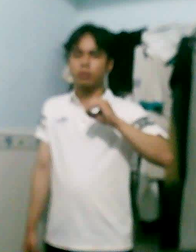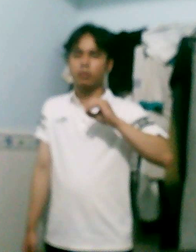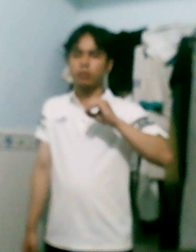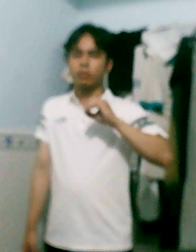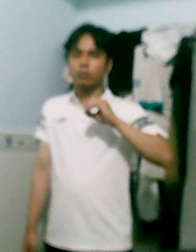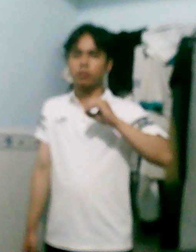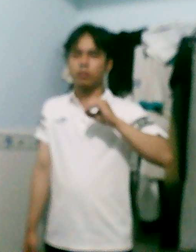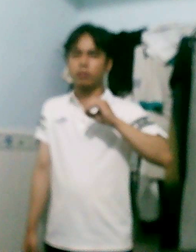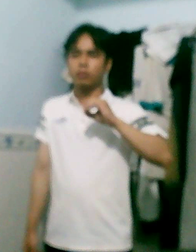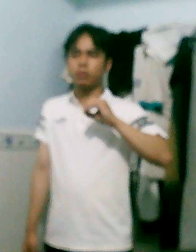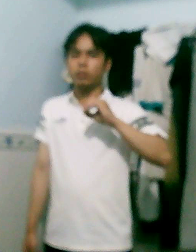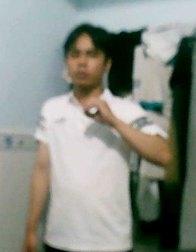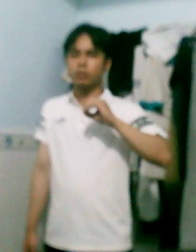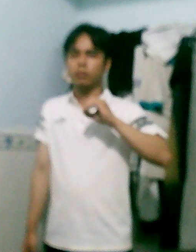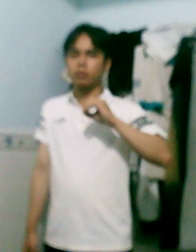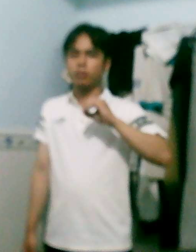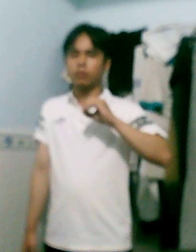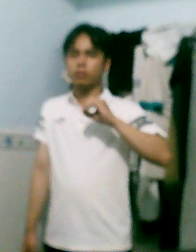o